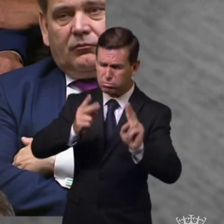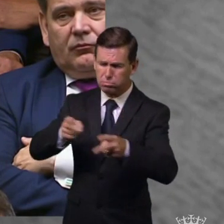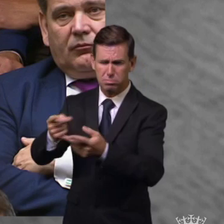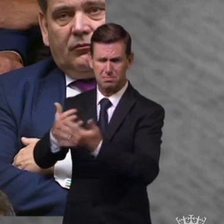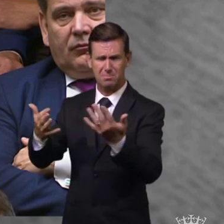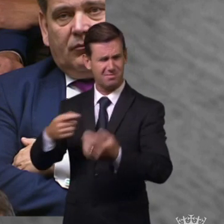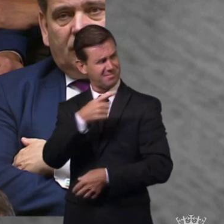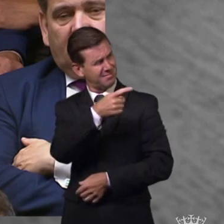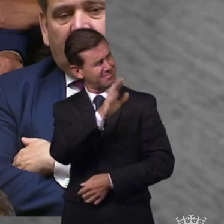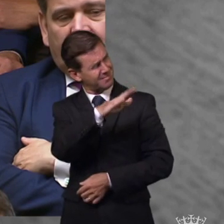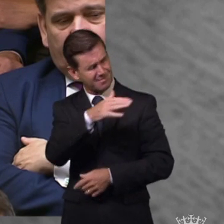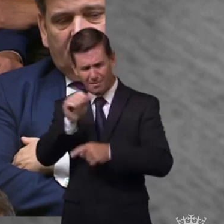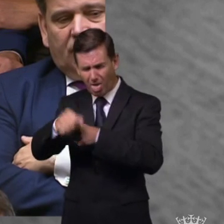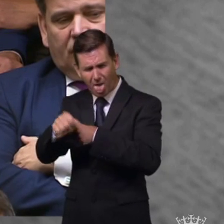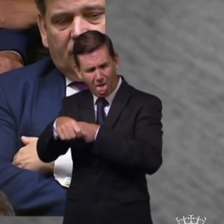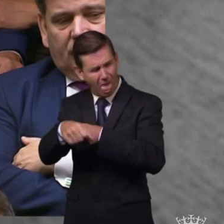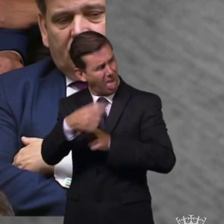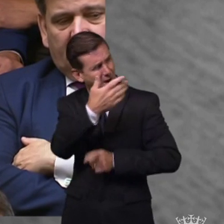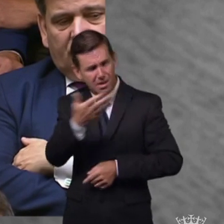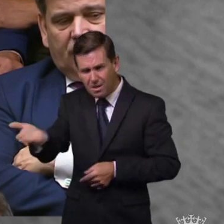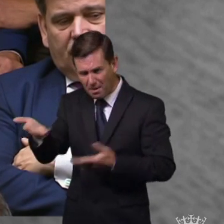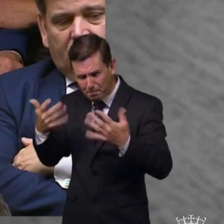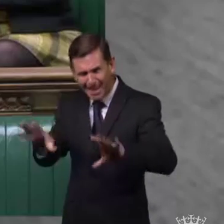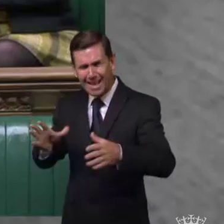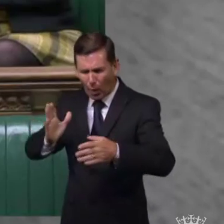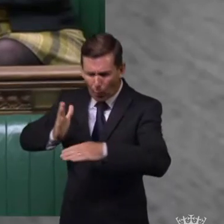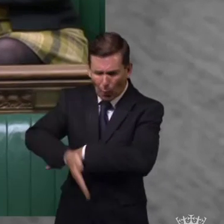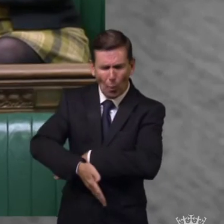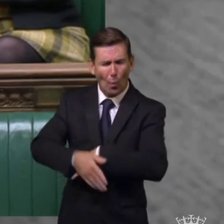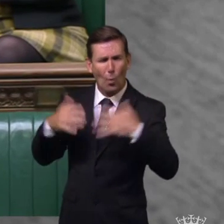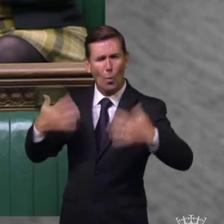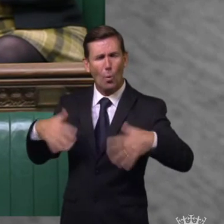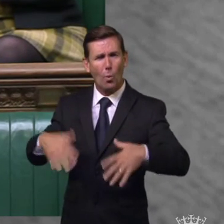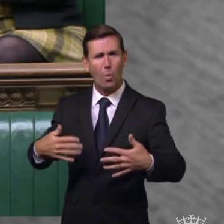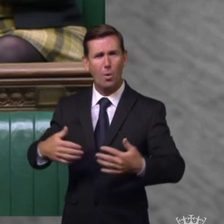It is wrong for any of us to overlook that or the situation in which they now find themselves.